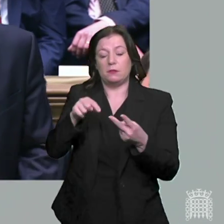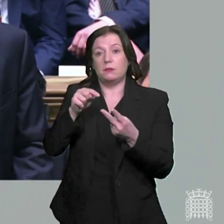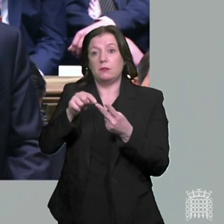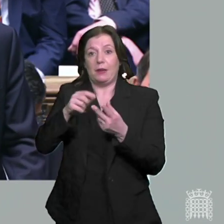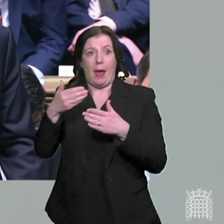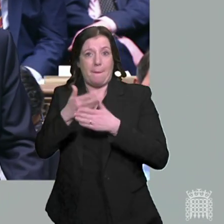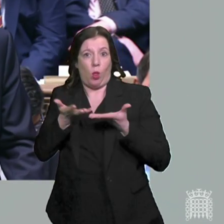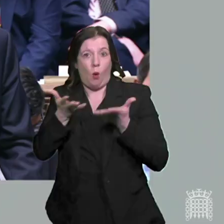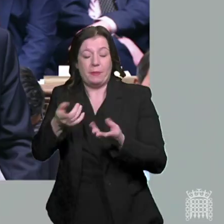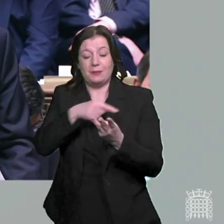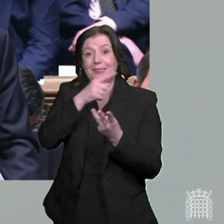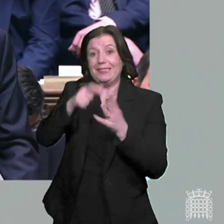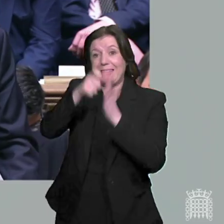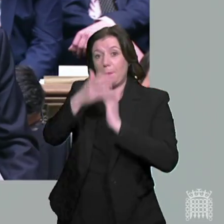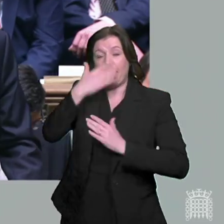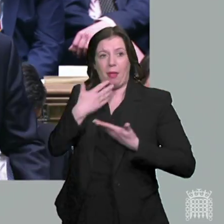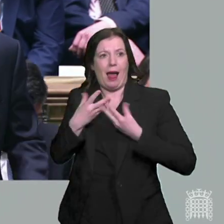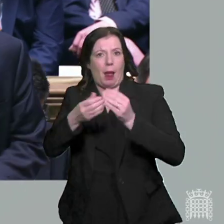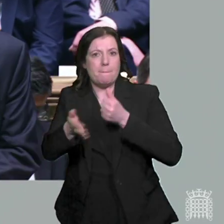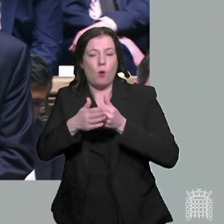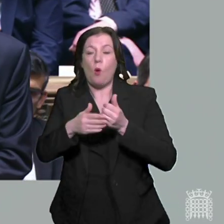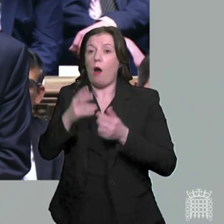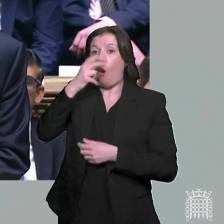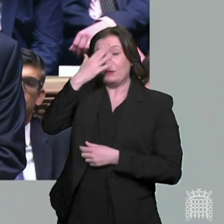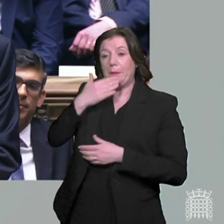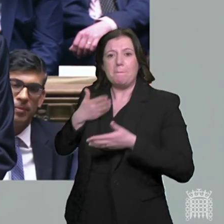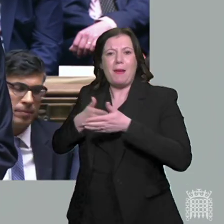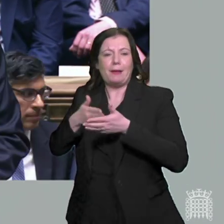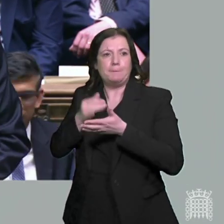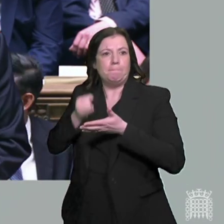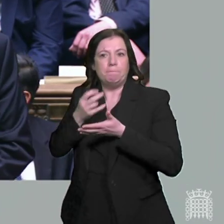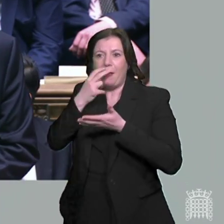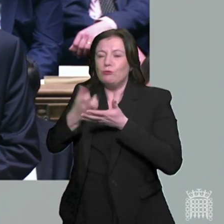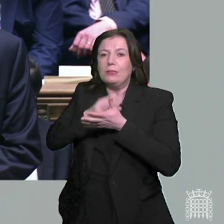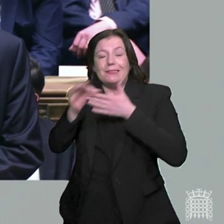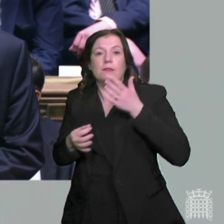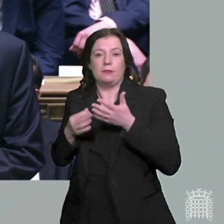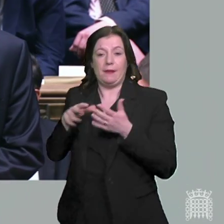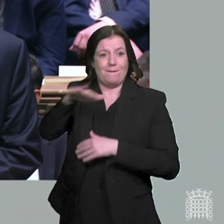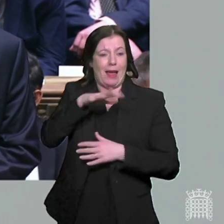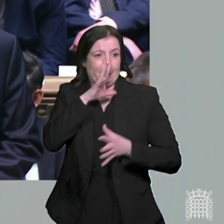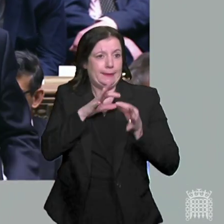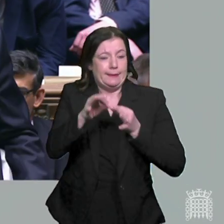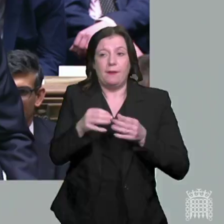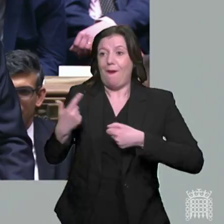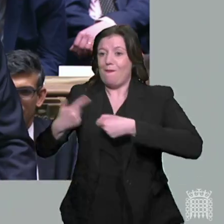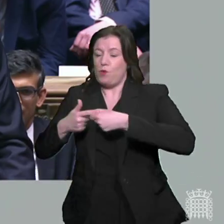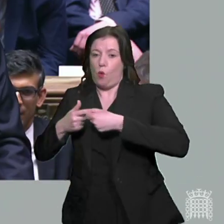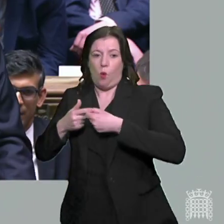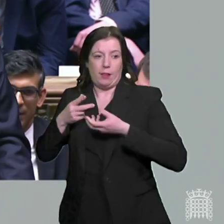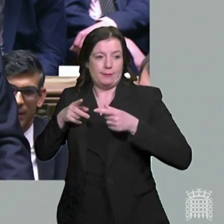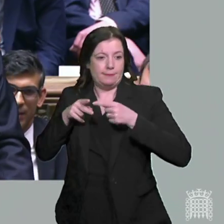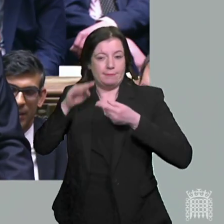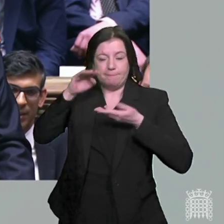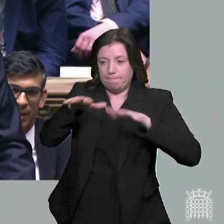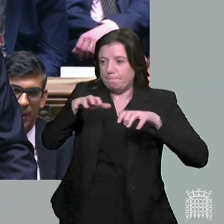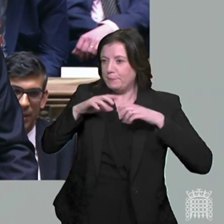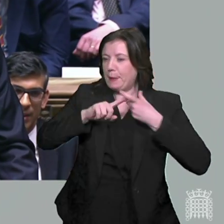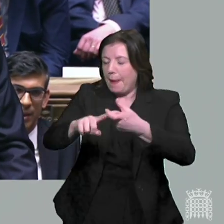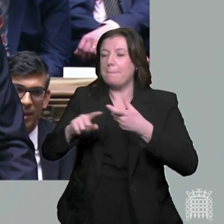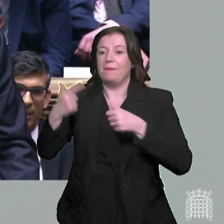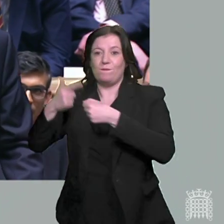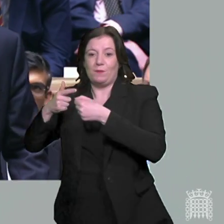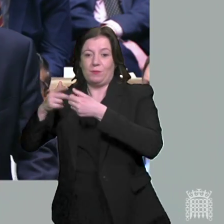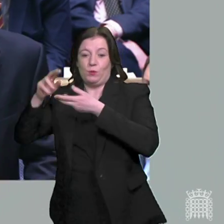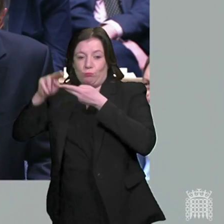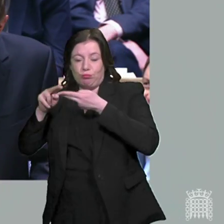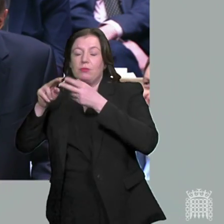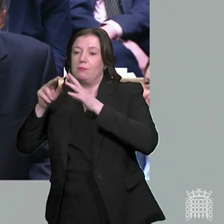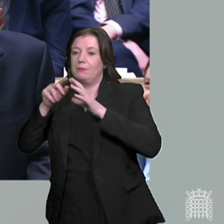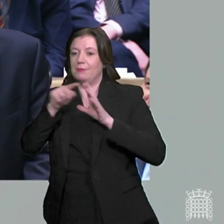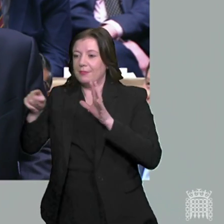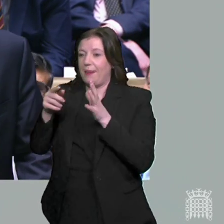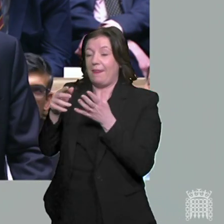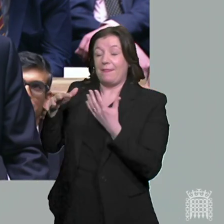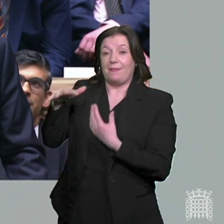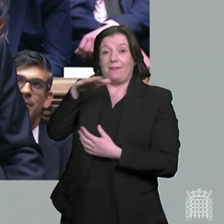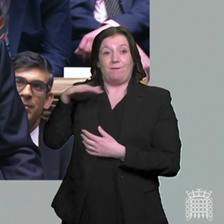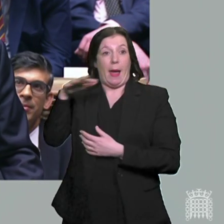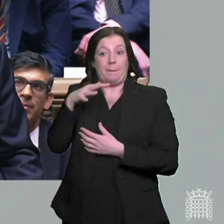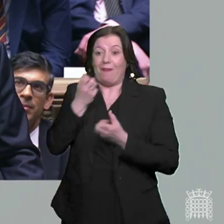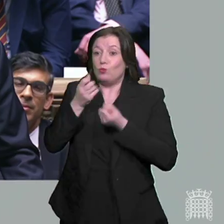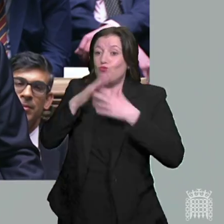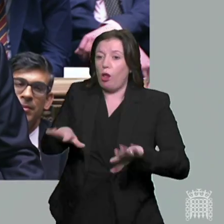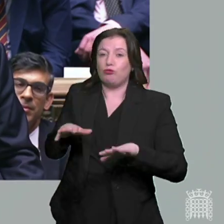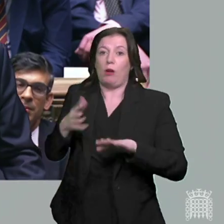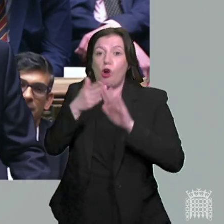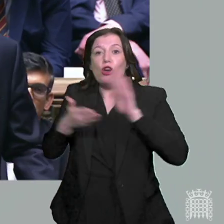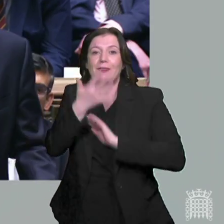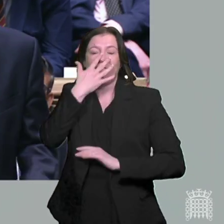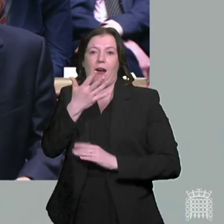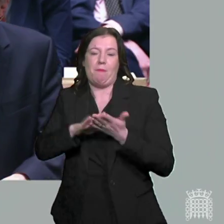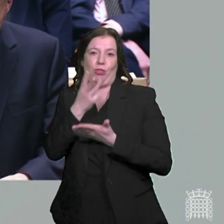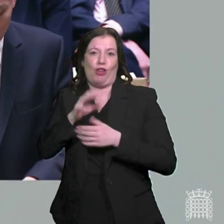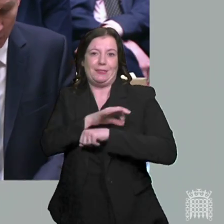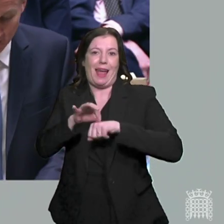For disabled people, more help; for older people, barriers removed; for families feeling the pinch, fuel duty frozen, beer duty cut and energy bills capped; and for parents, 30 hours of free childcare for all under-fives.